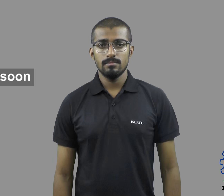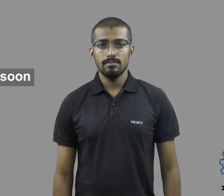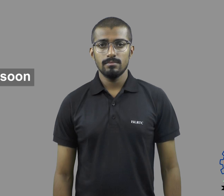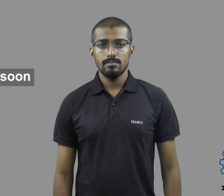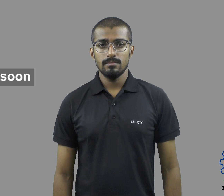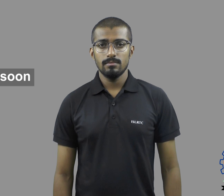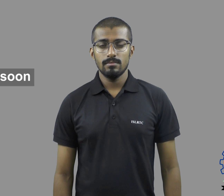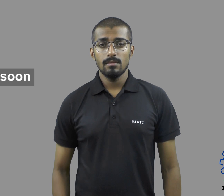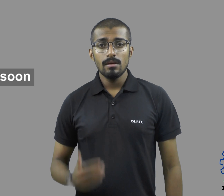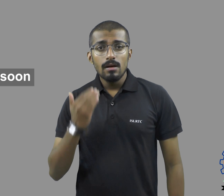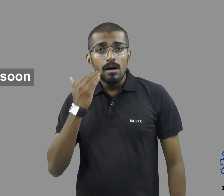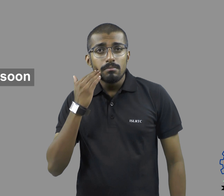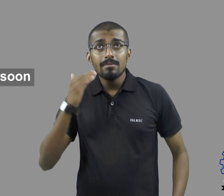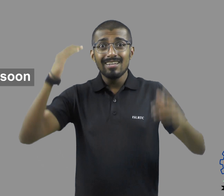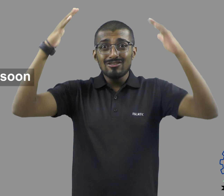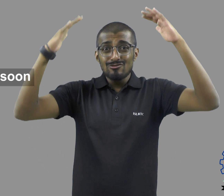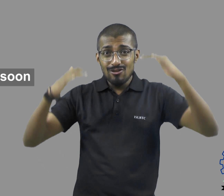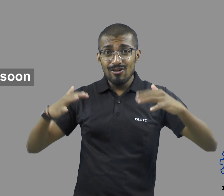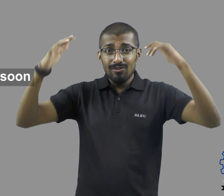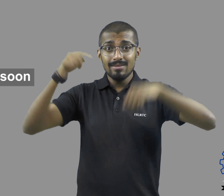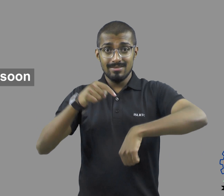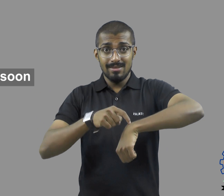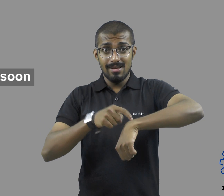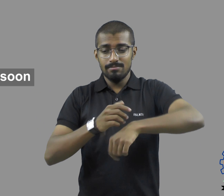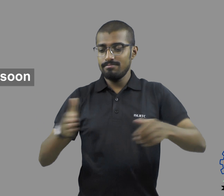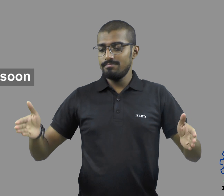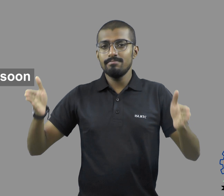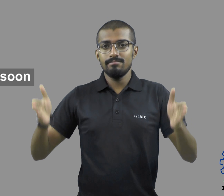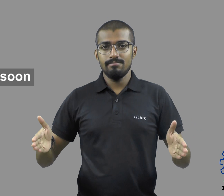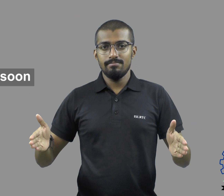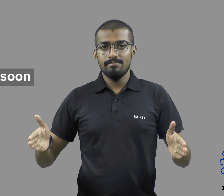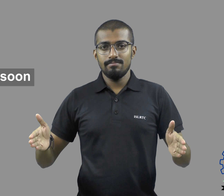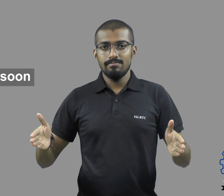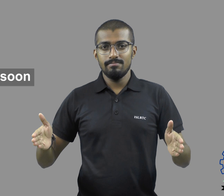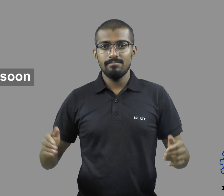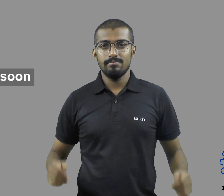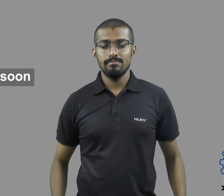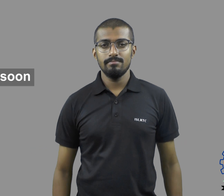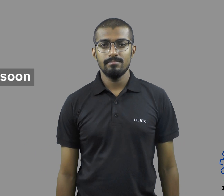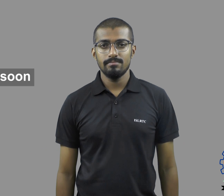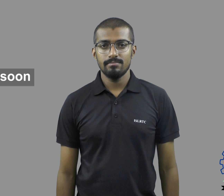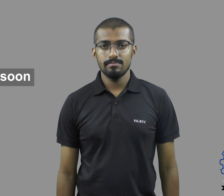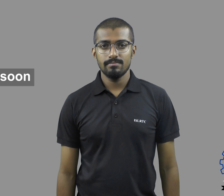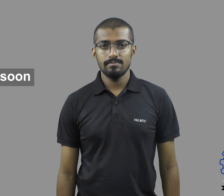Monsoon